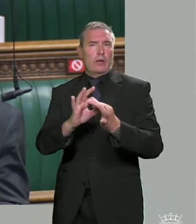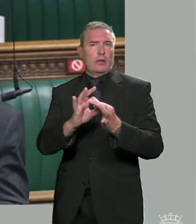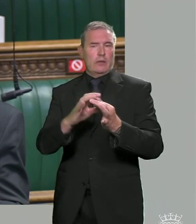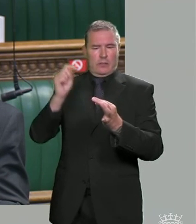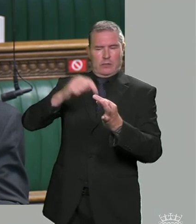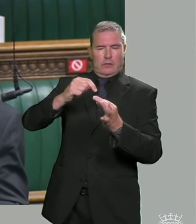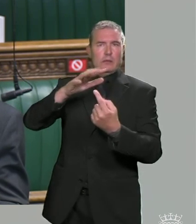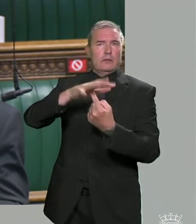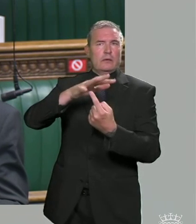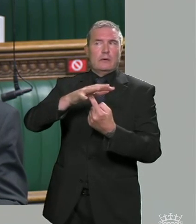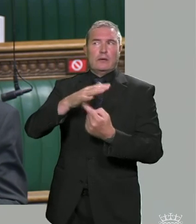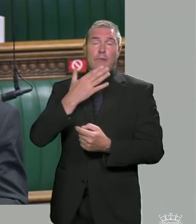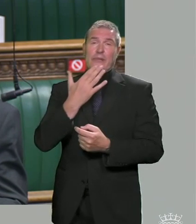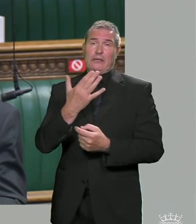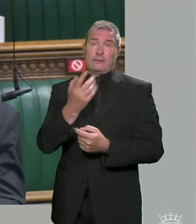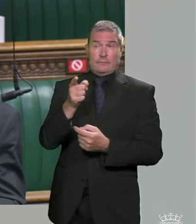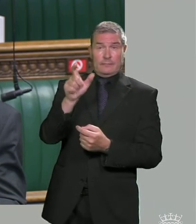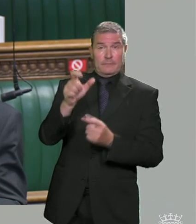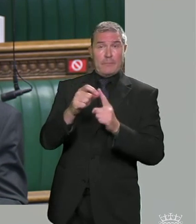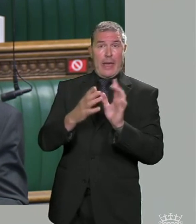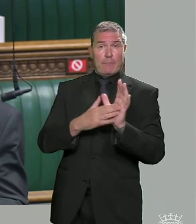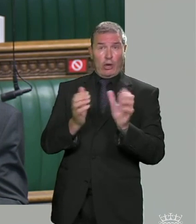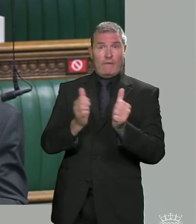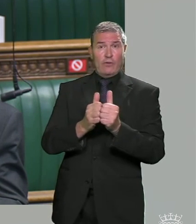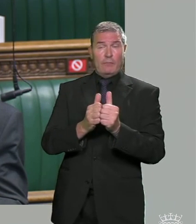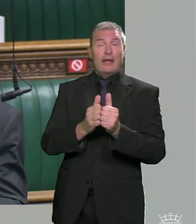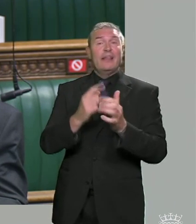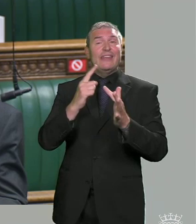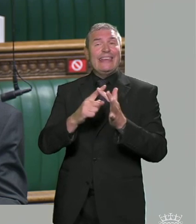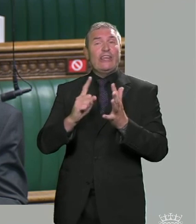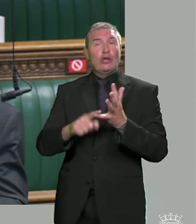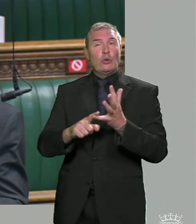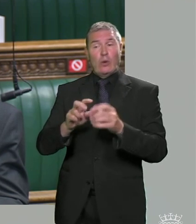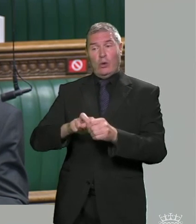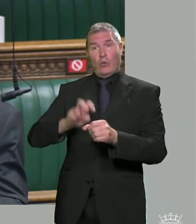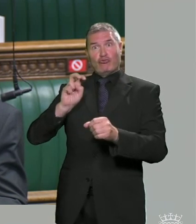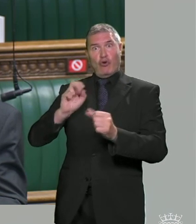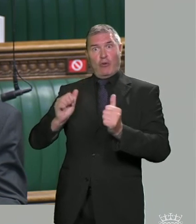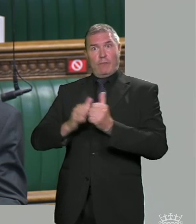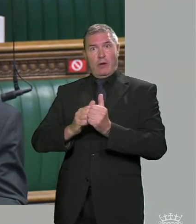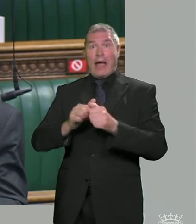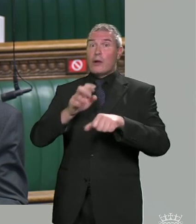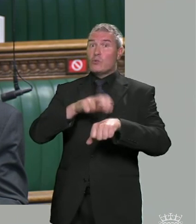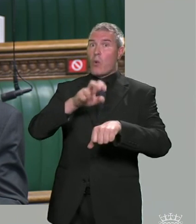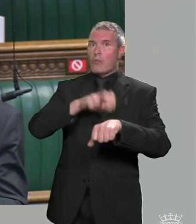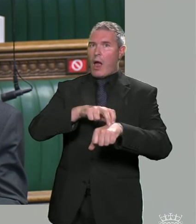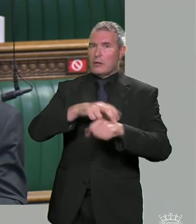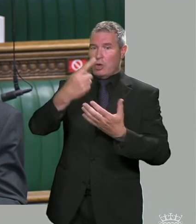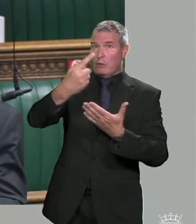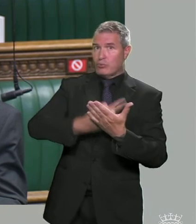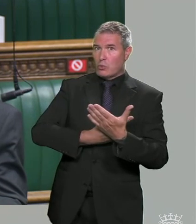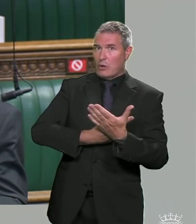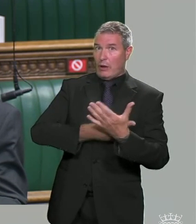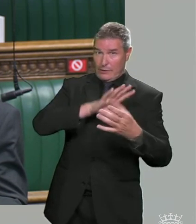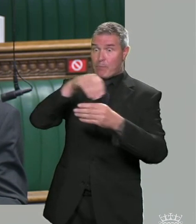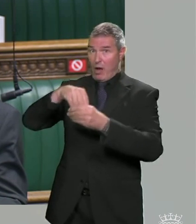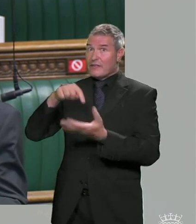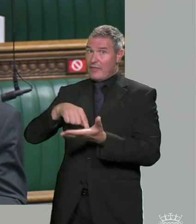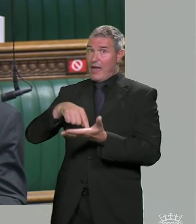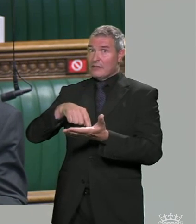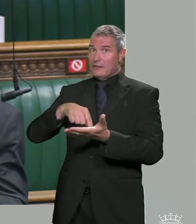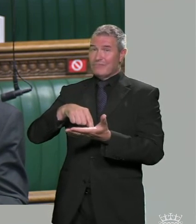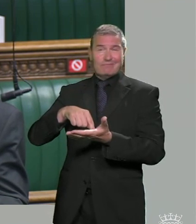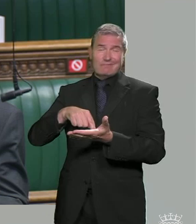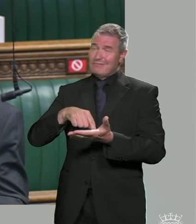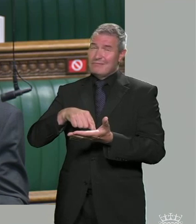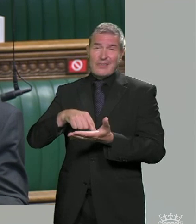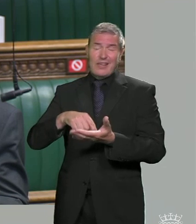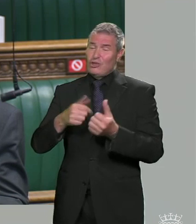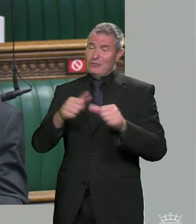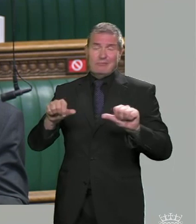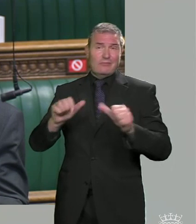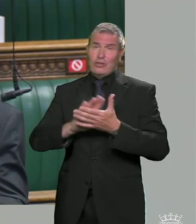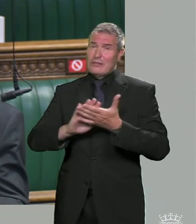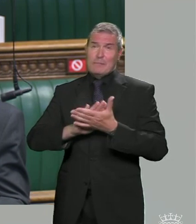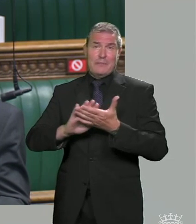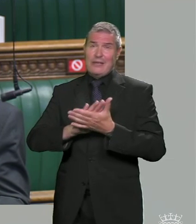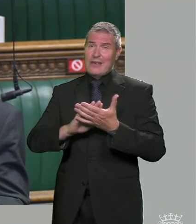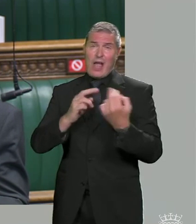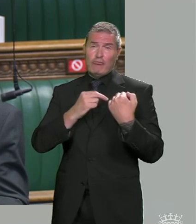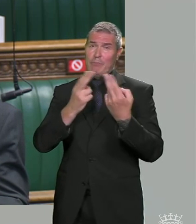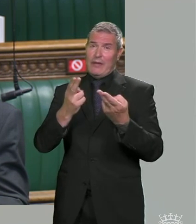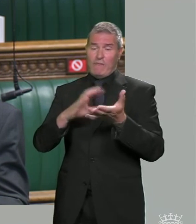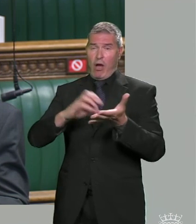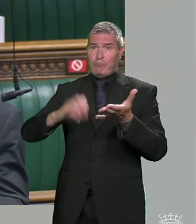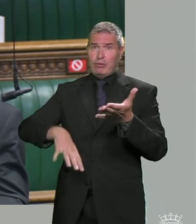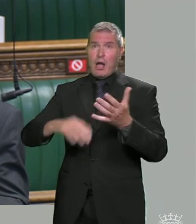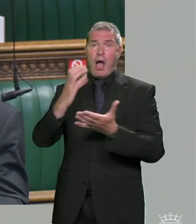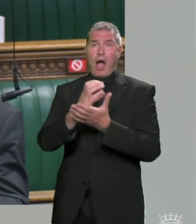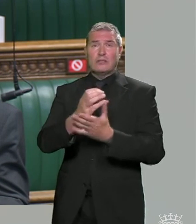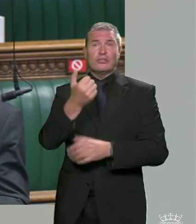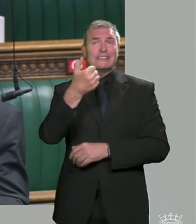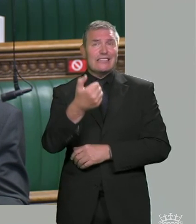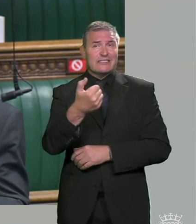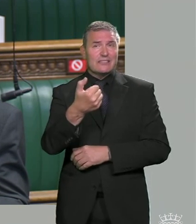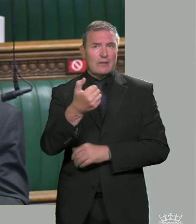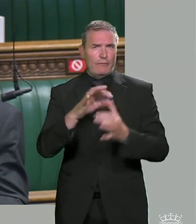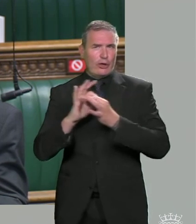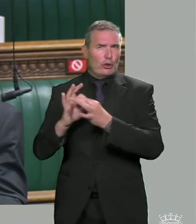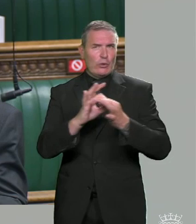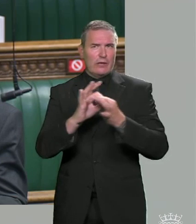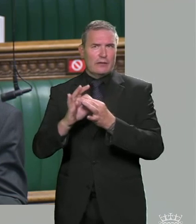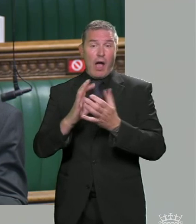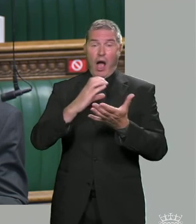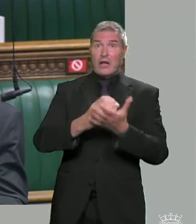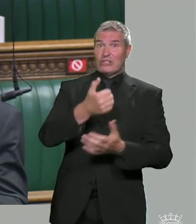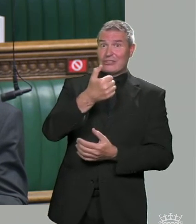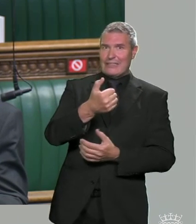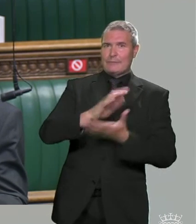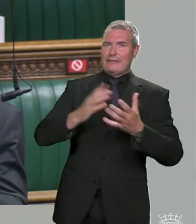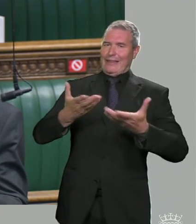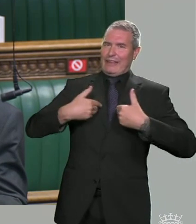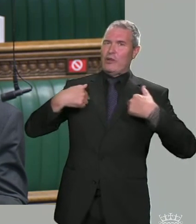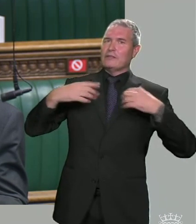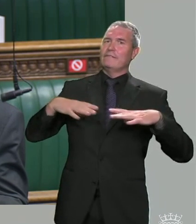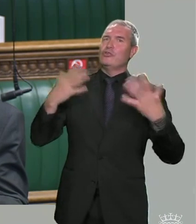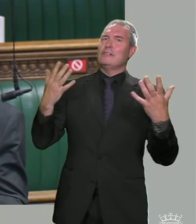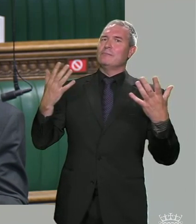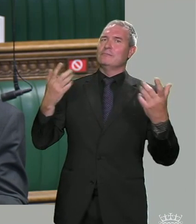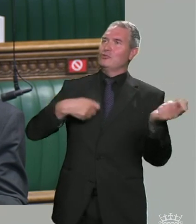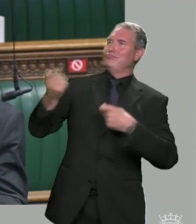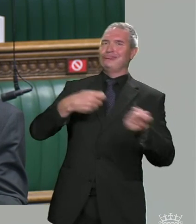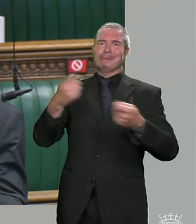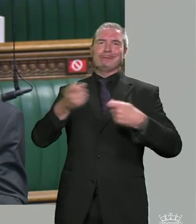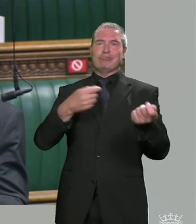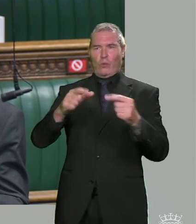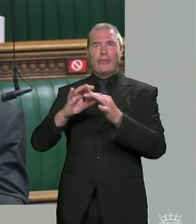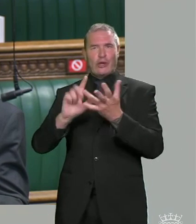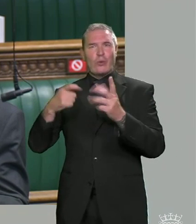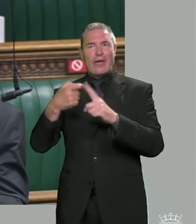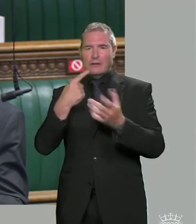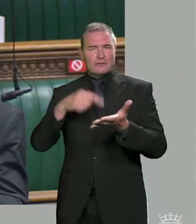Can he confirm that the passing of the European Union Act 2018 and the Northern Ireland protocol that forms part of it, has not resulted in an implied repeal of article 6 of the Act of Union, which enables Northern Ireland to trade freely with the rest of this United Kingdom?